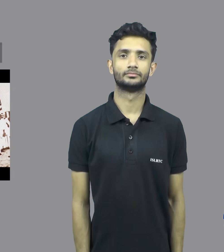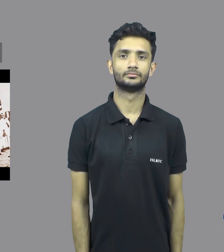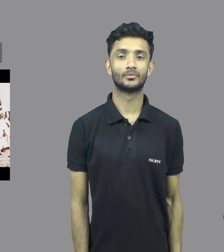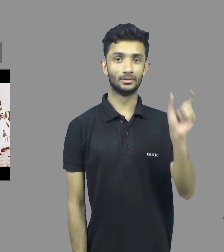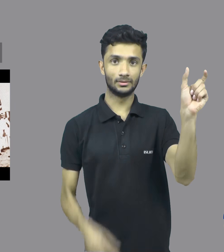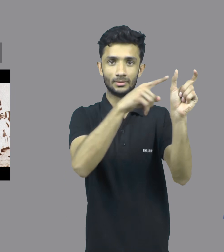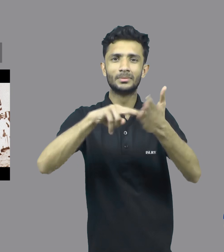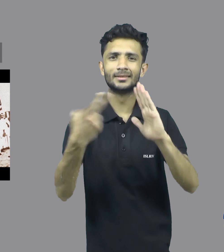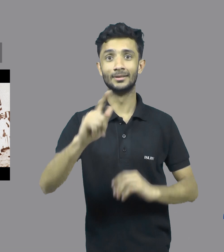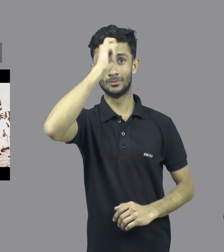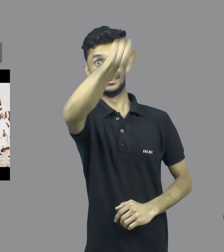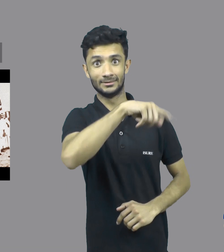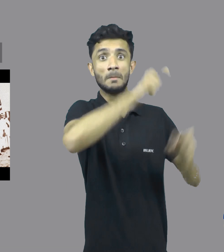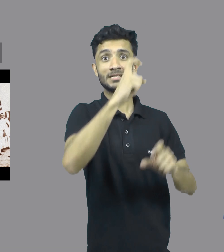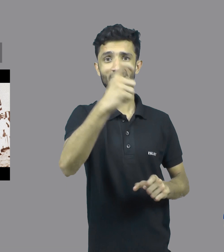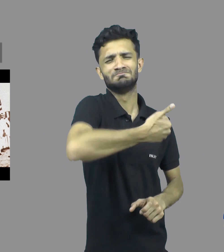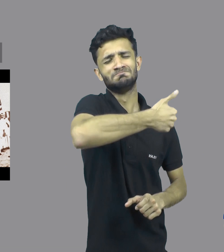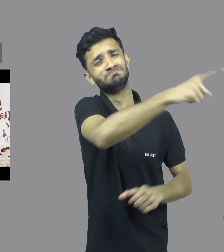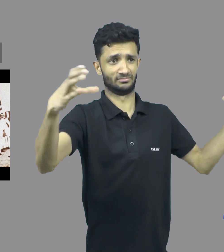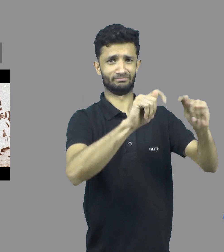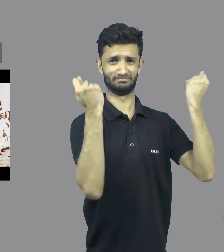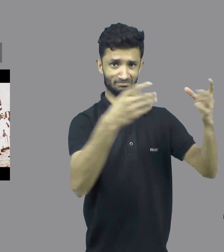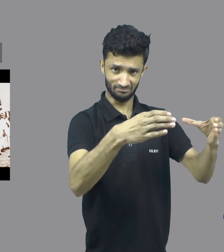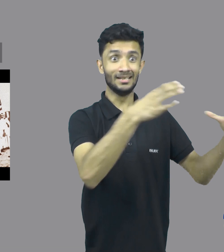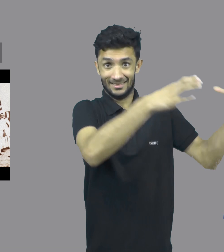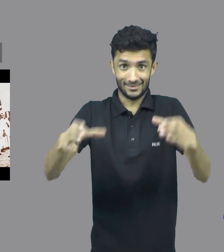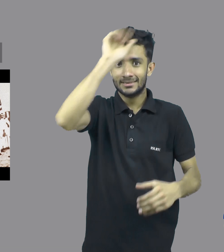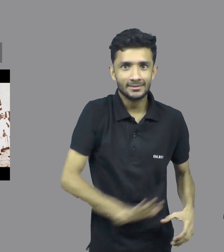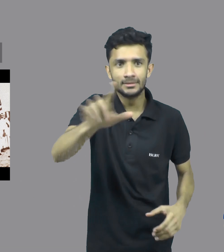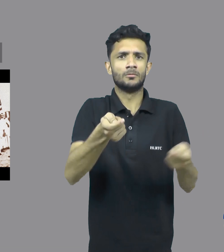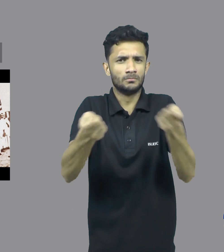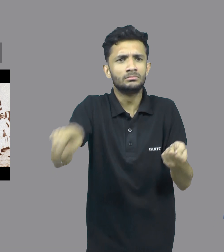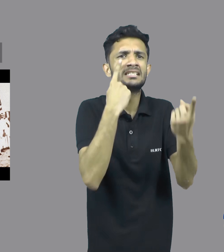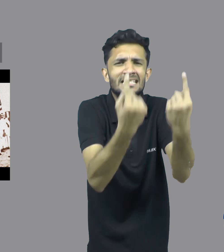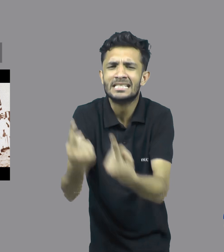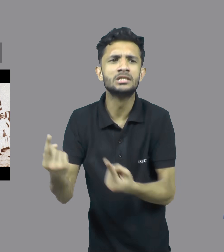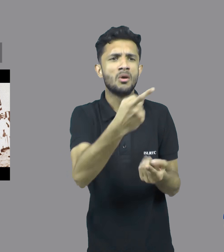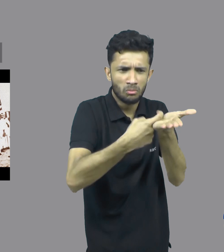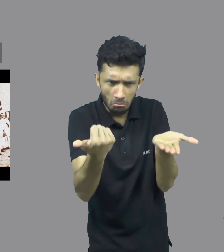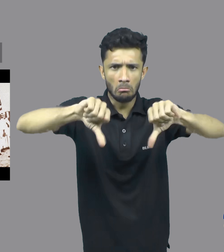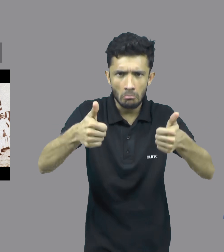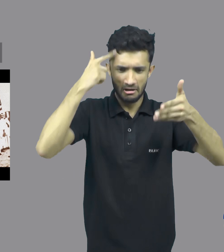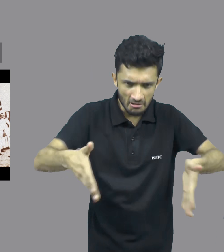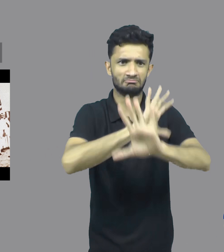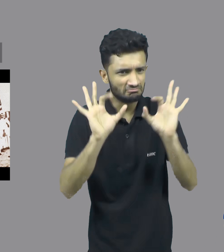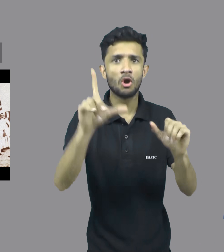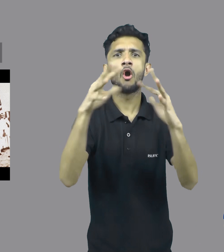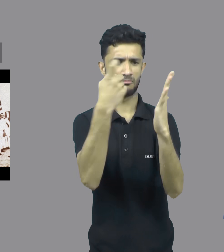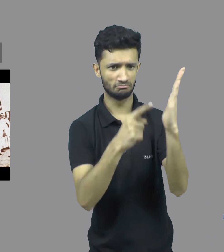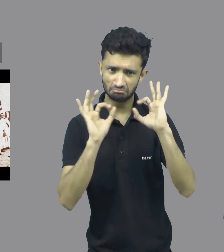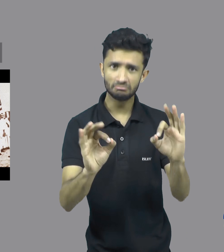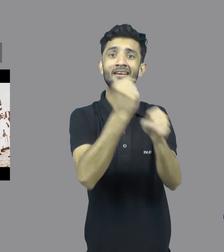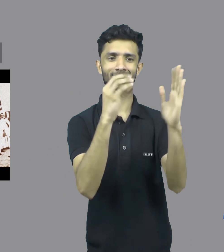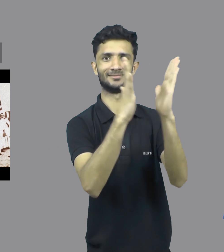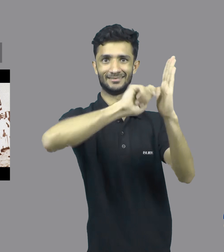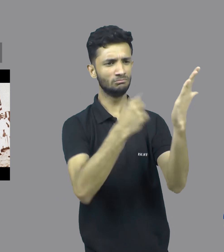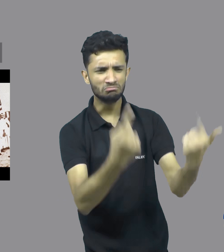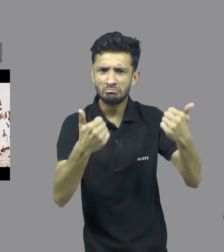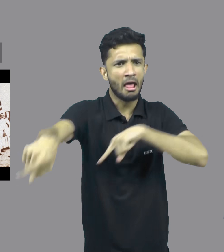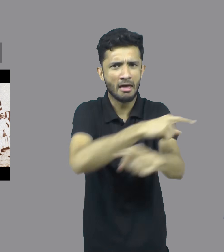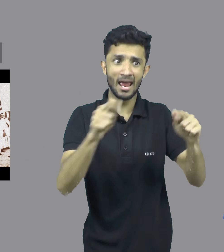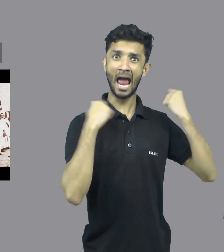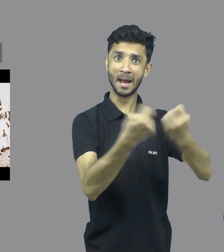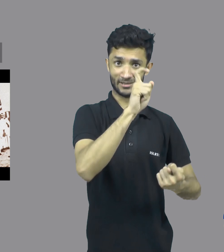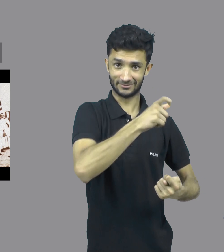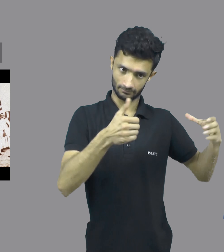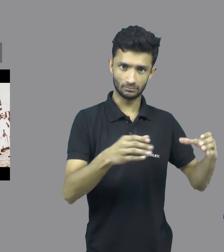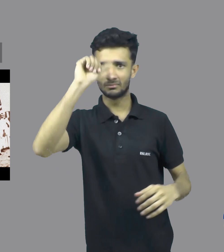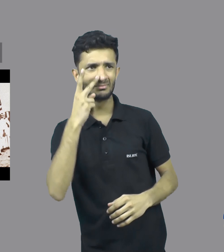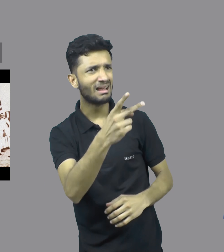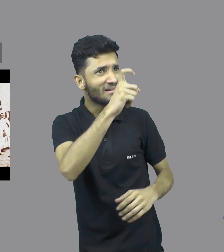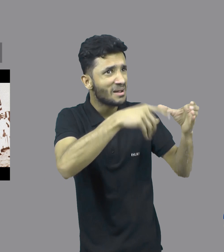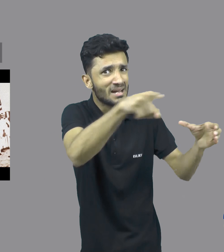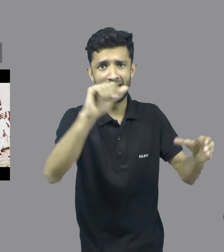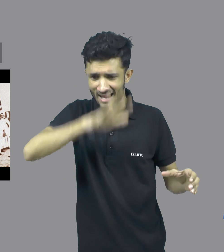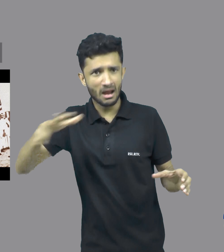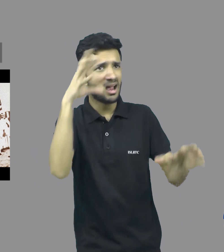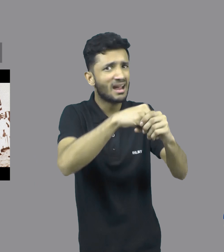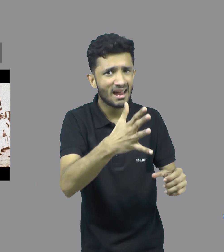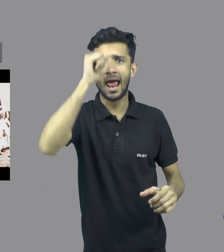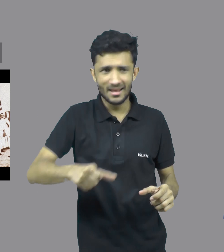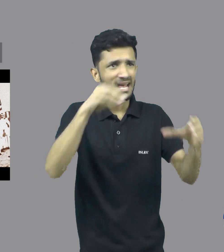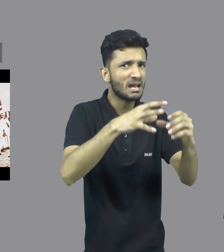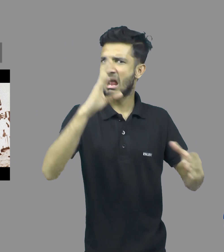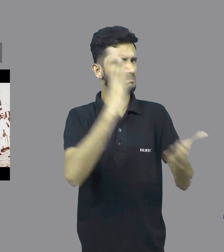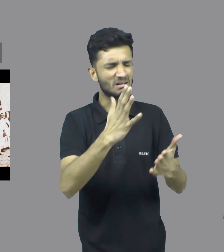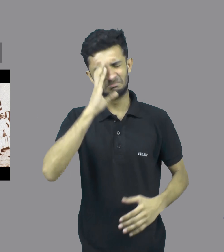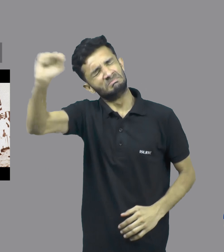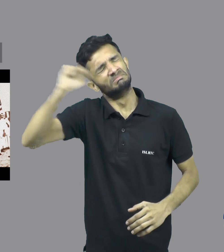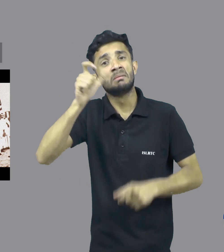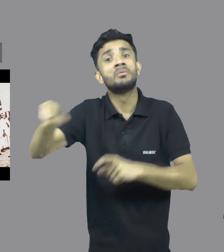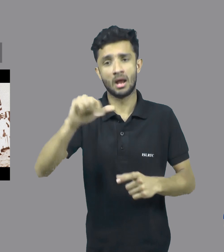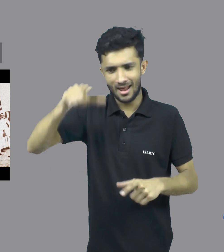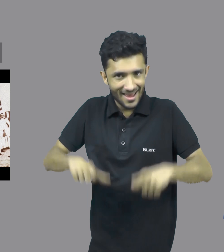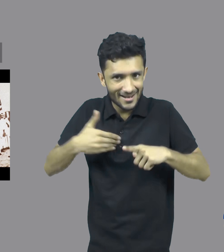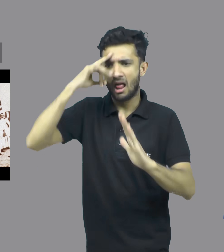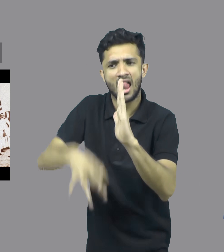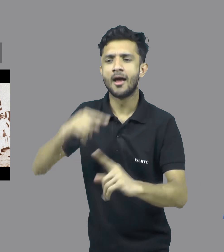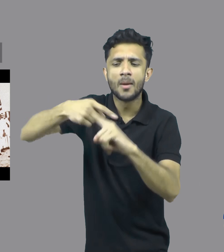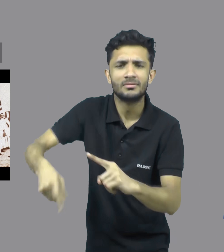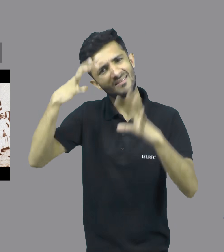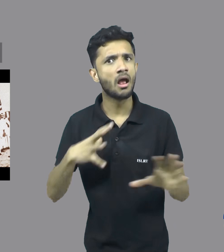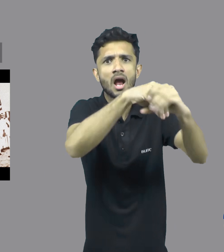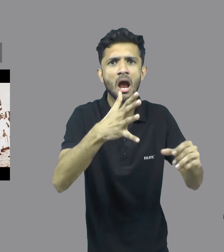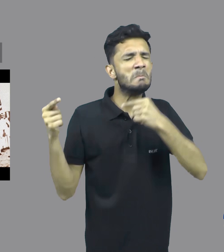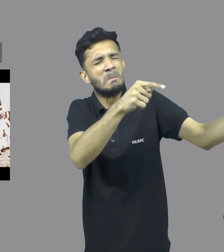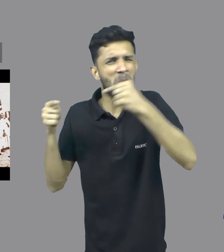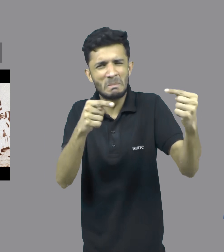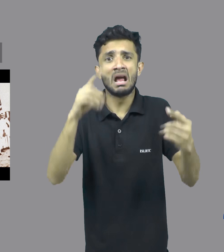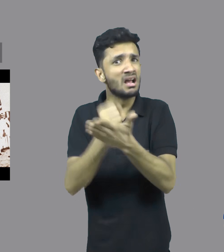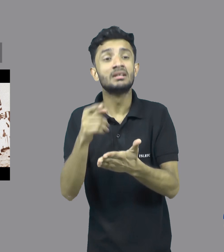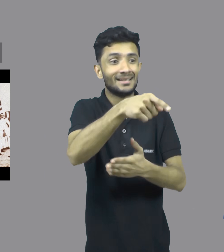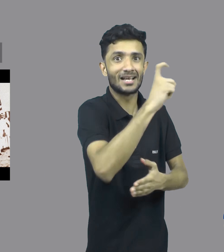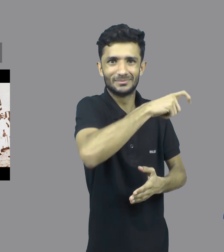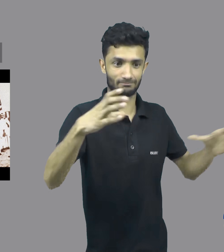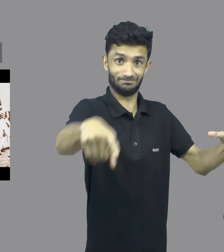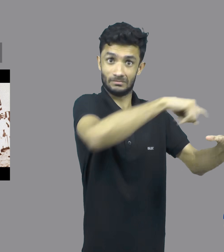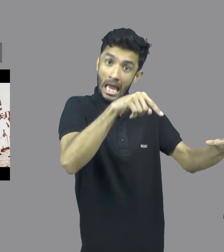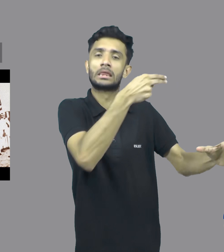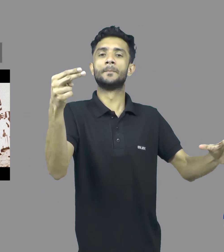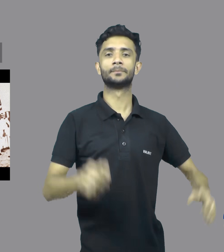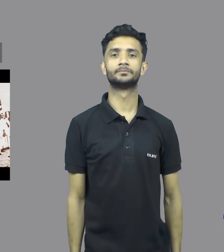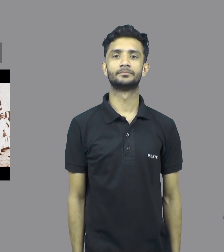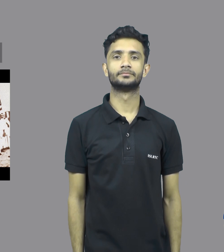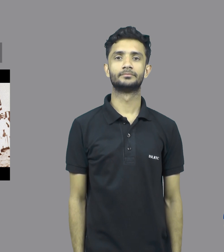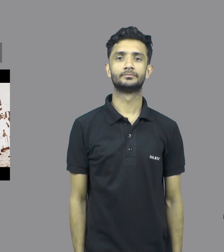Simon Commission